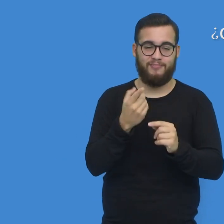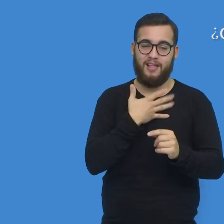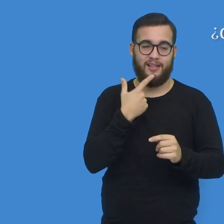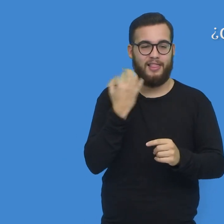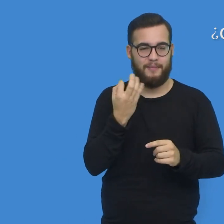querer decir